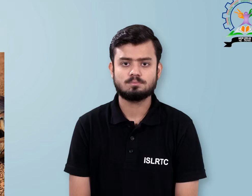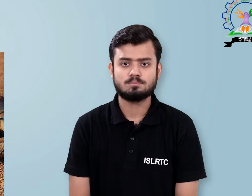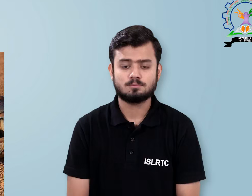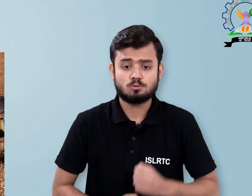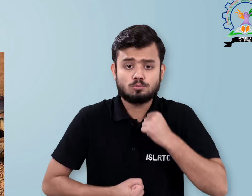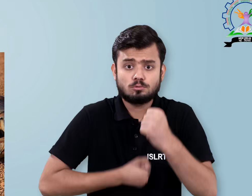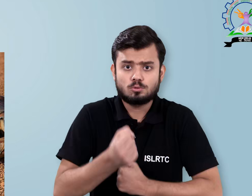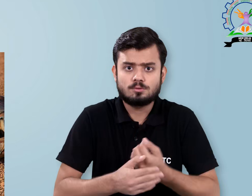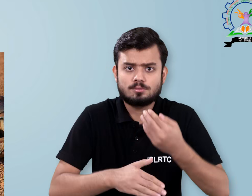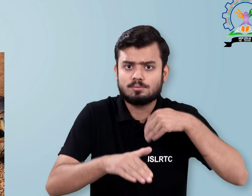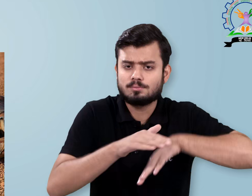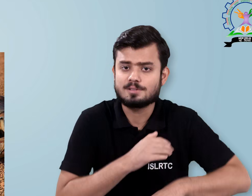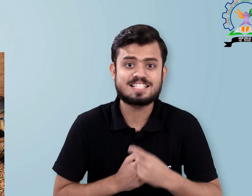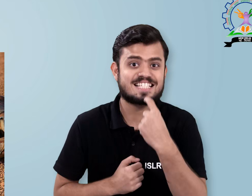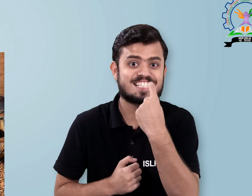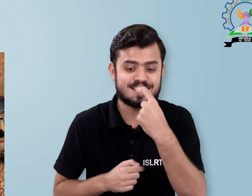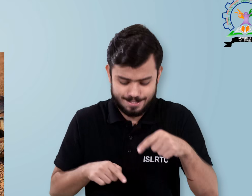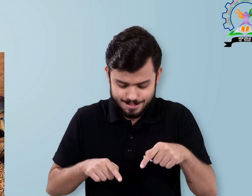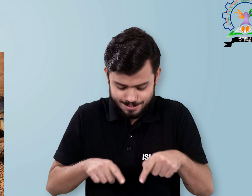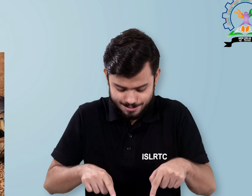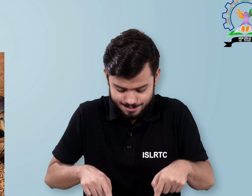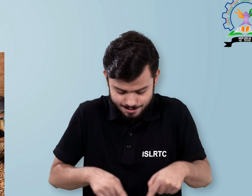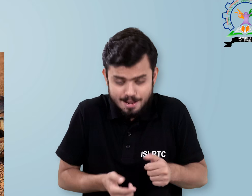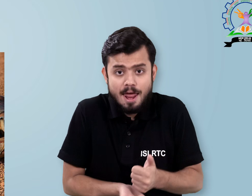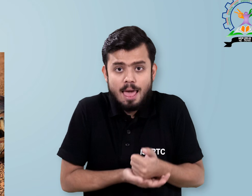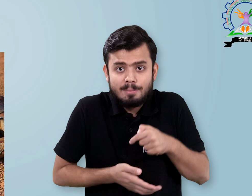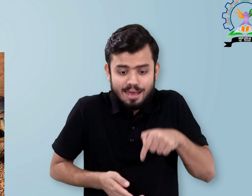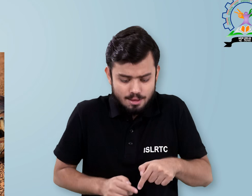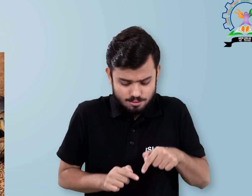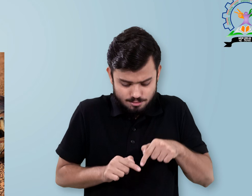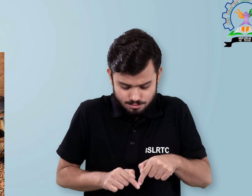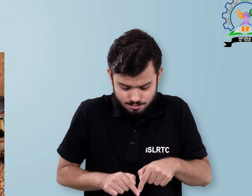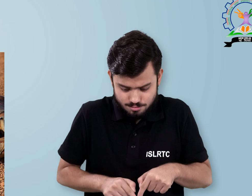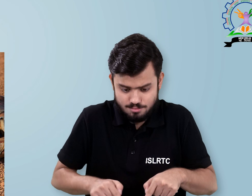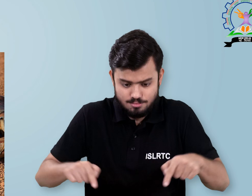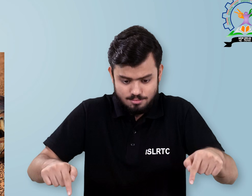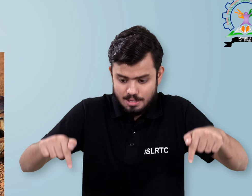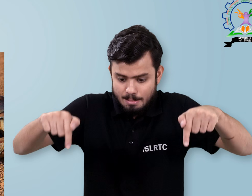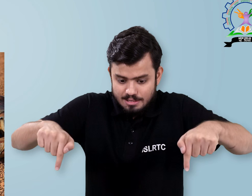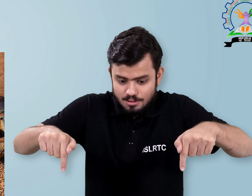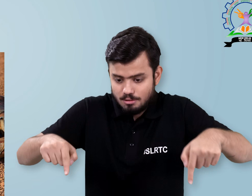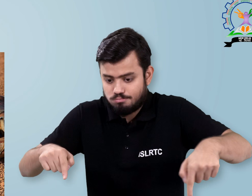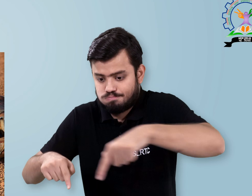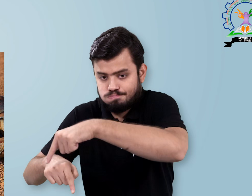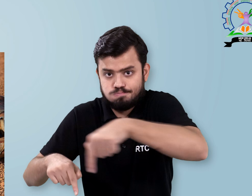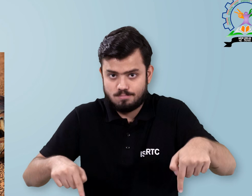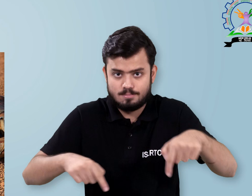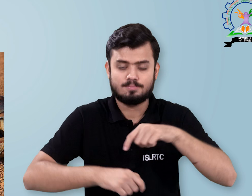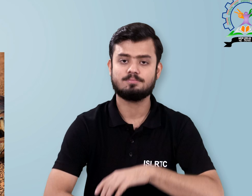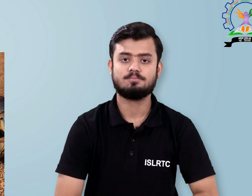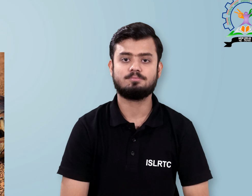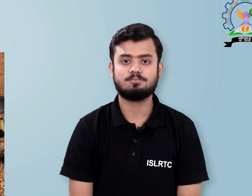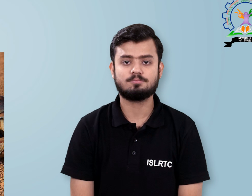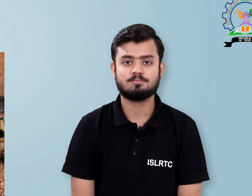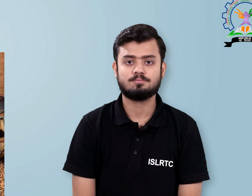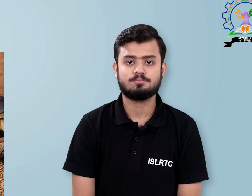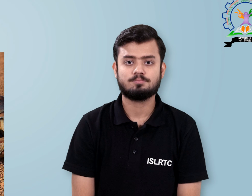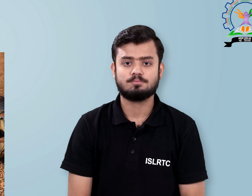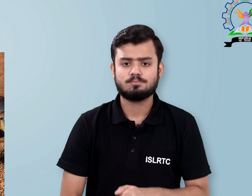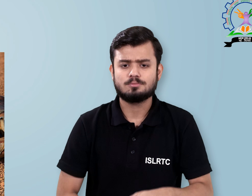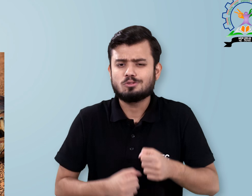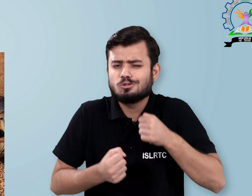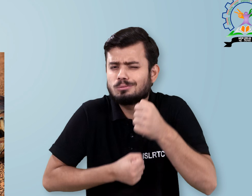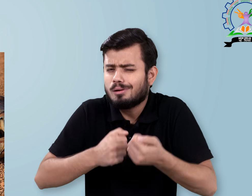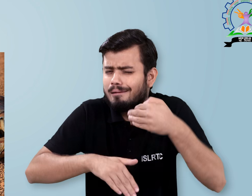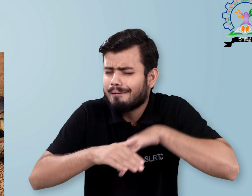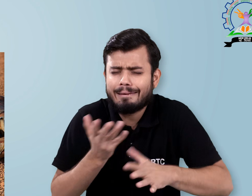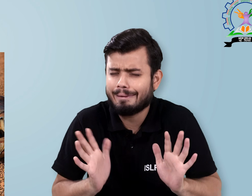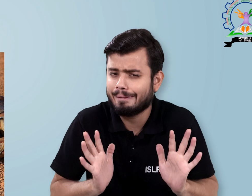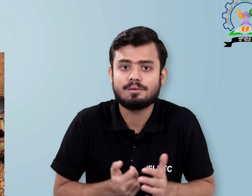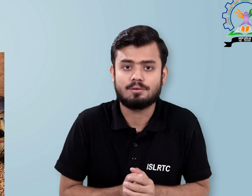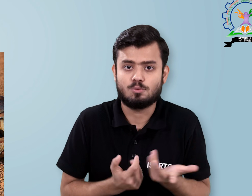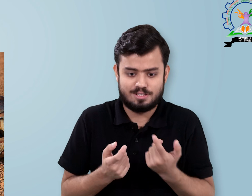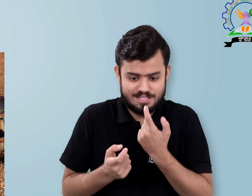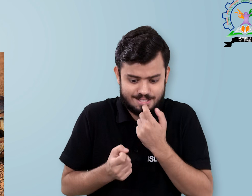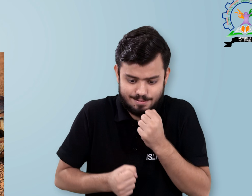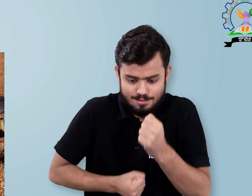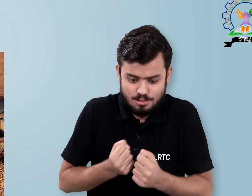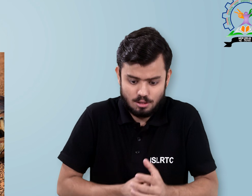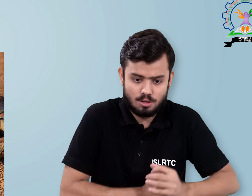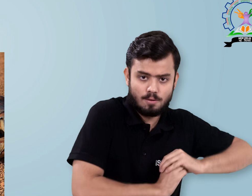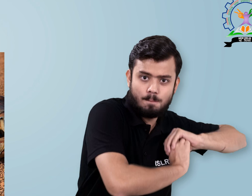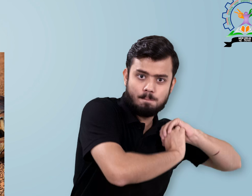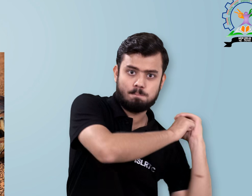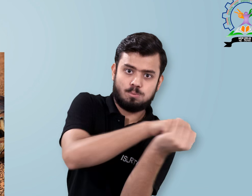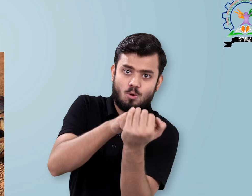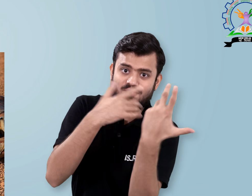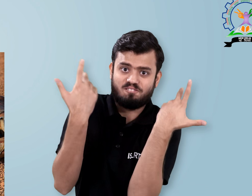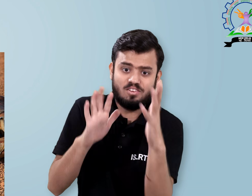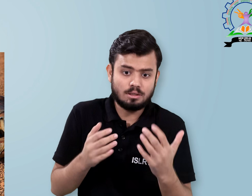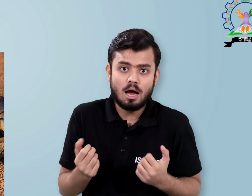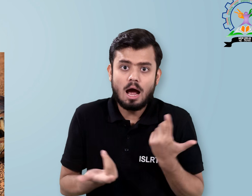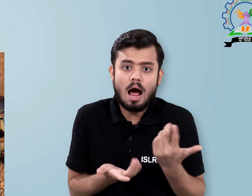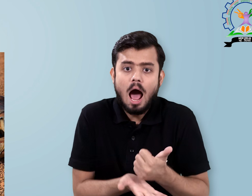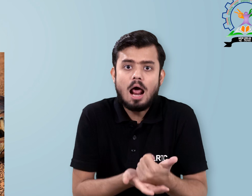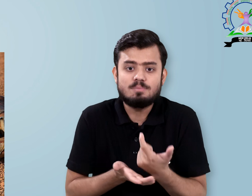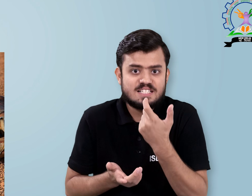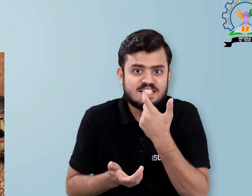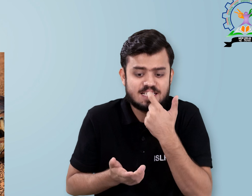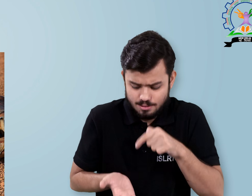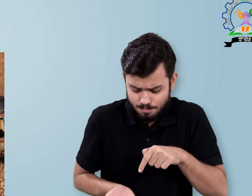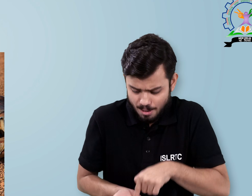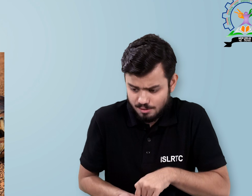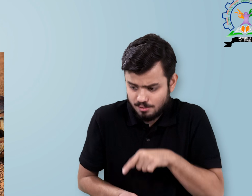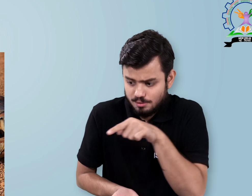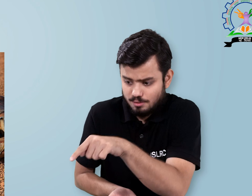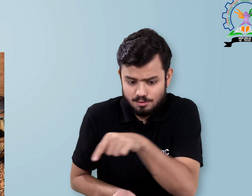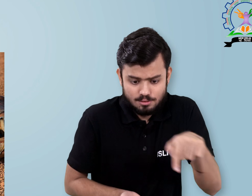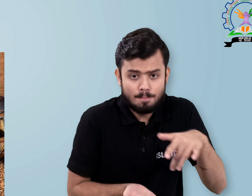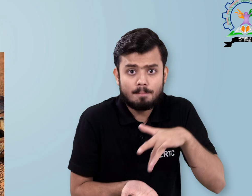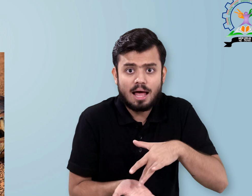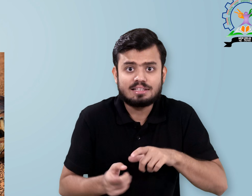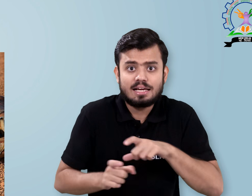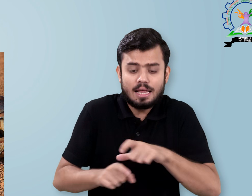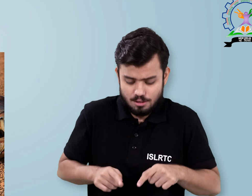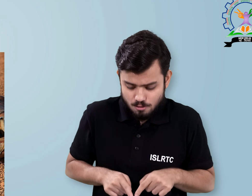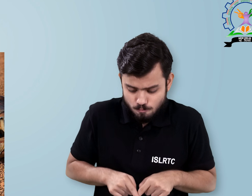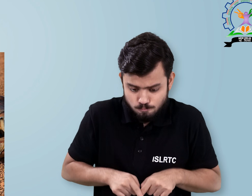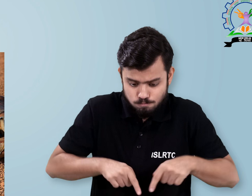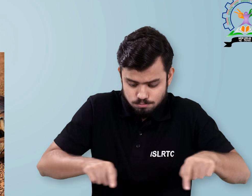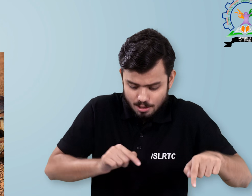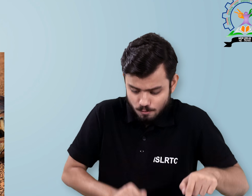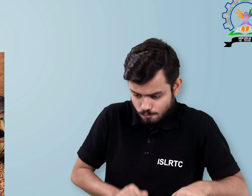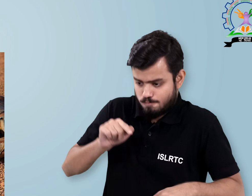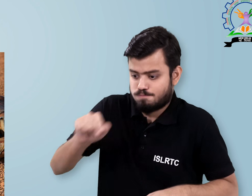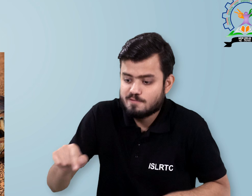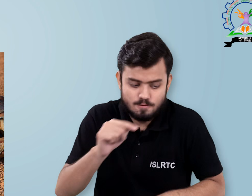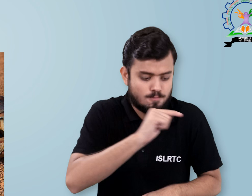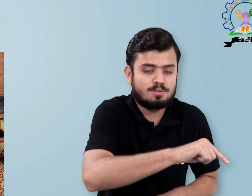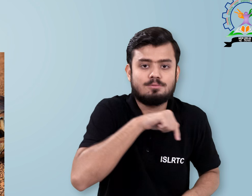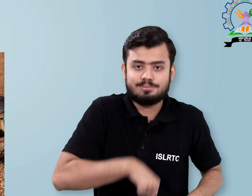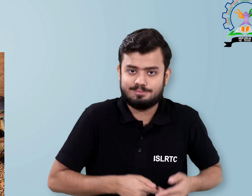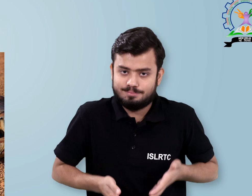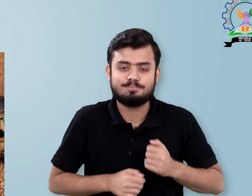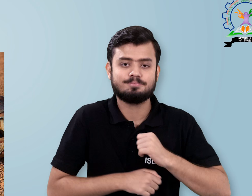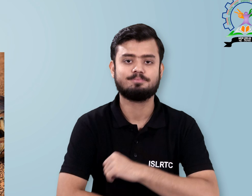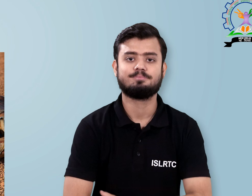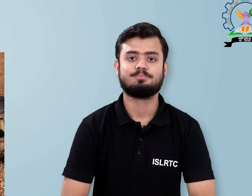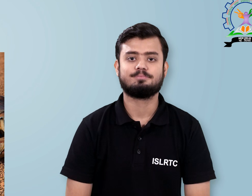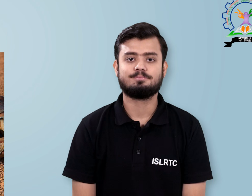Base A Base is one of the three spots in the infield that a baserunner must touch in order to score a run.